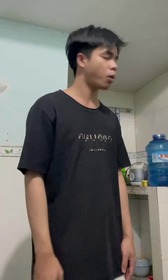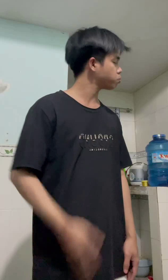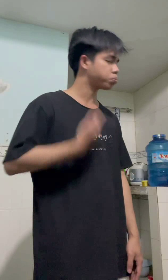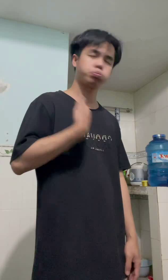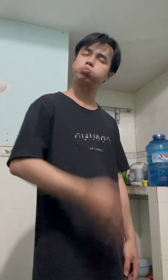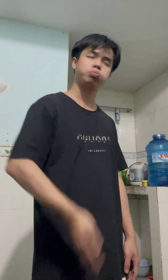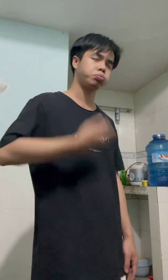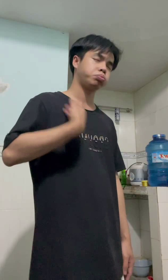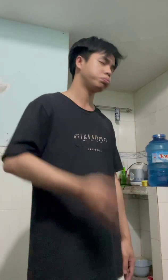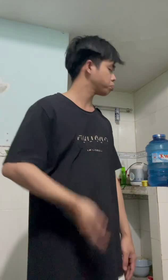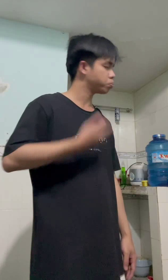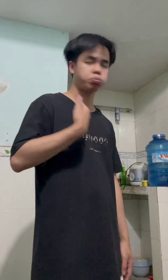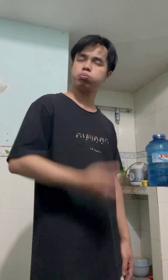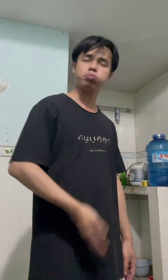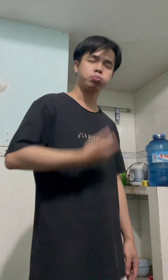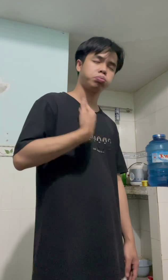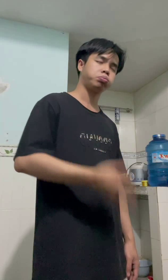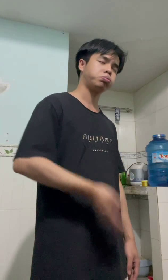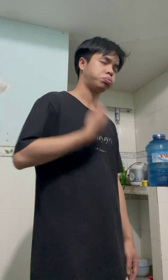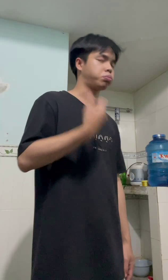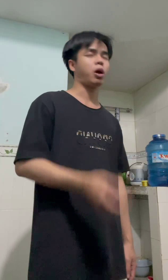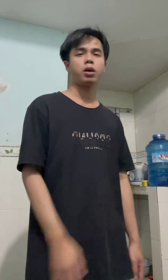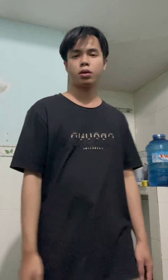nong